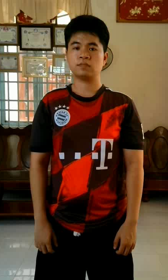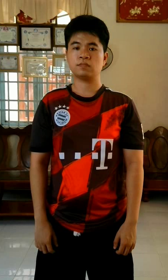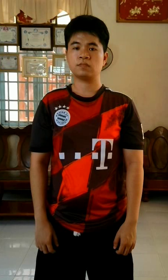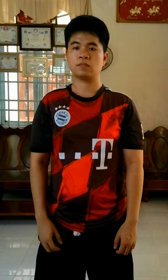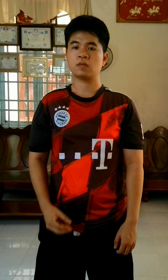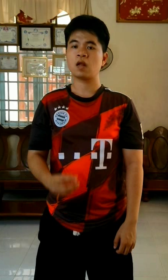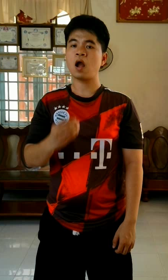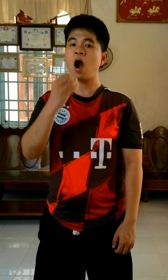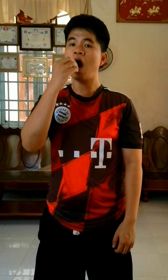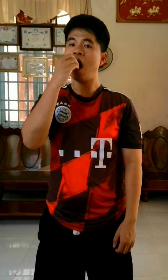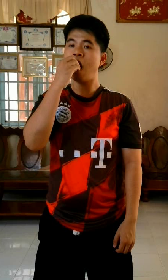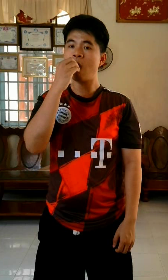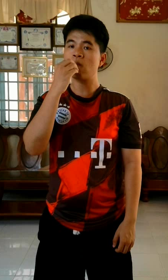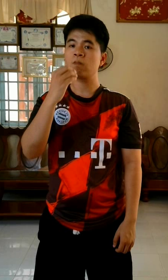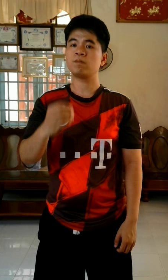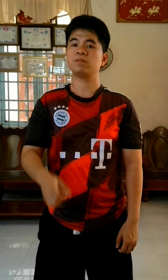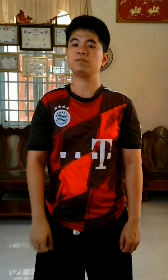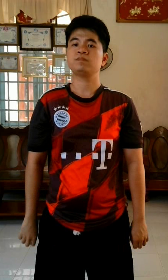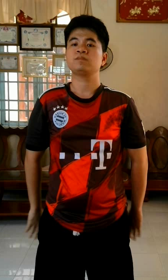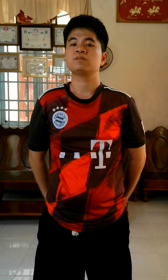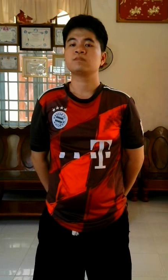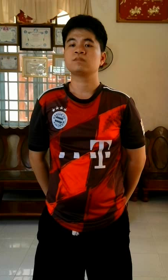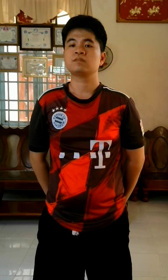an